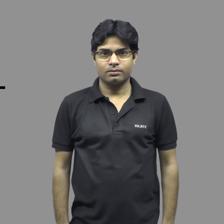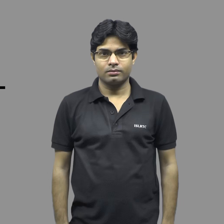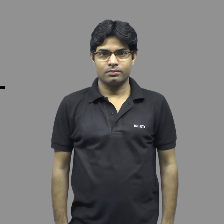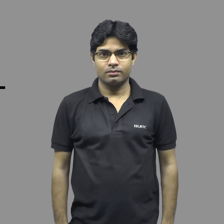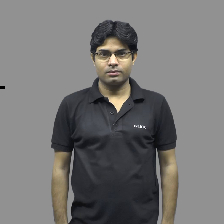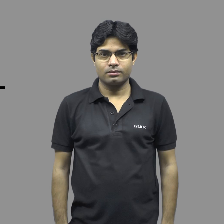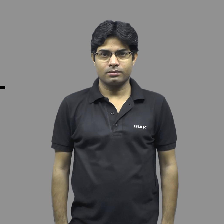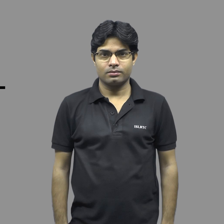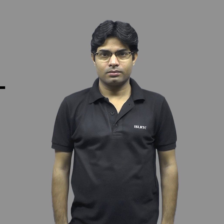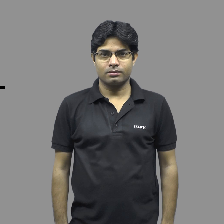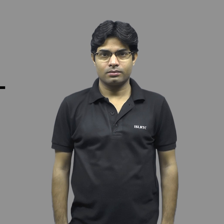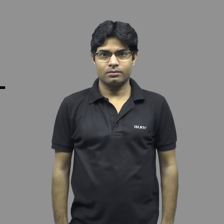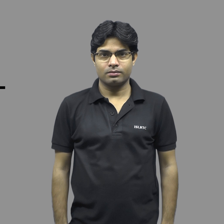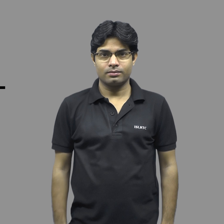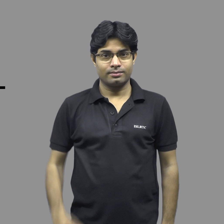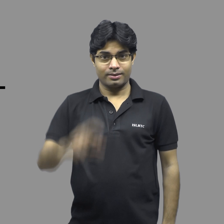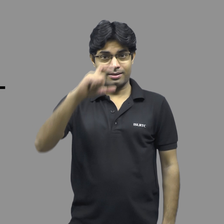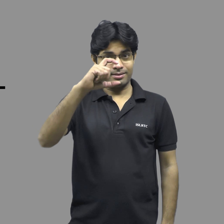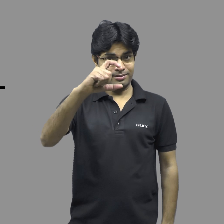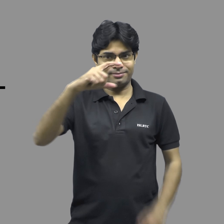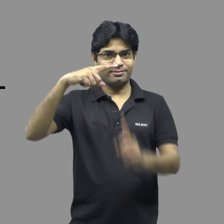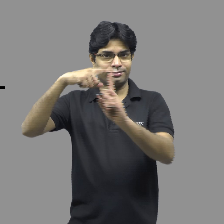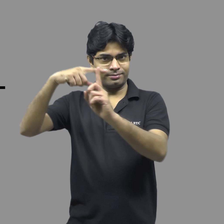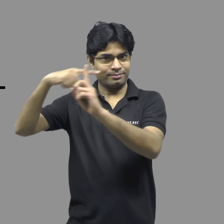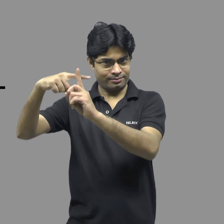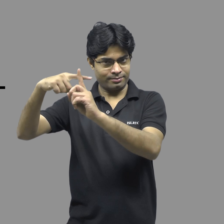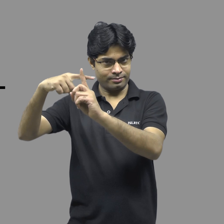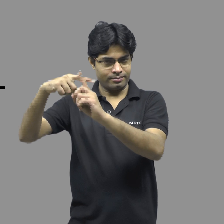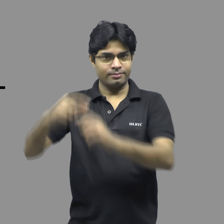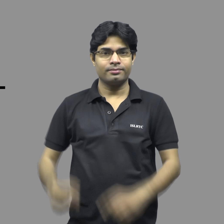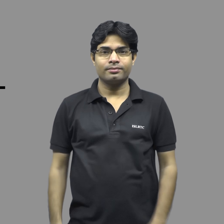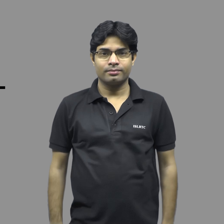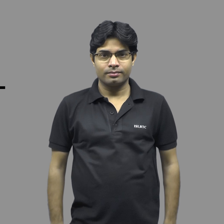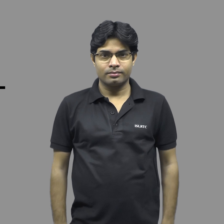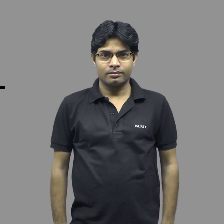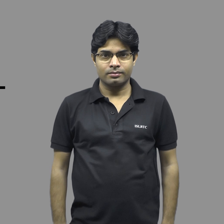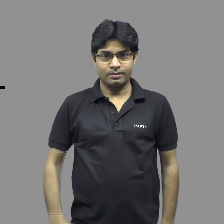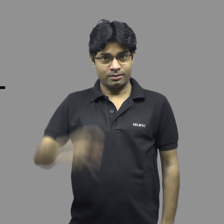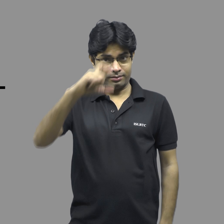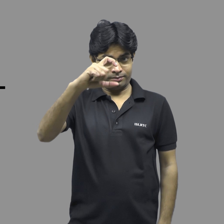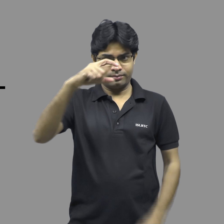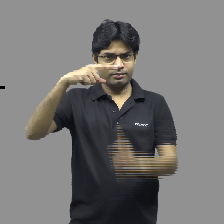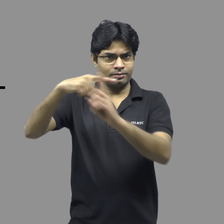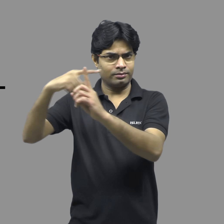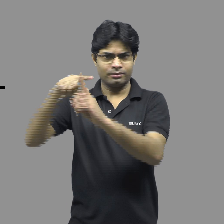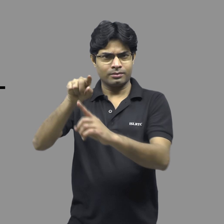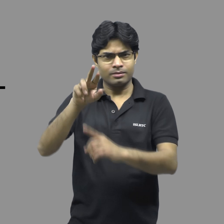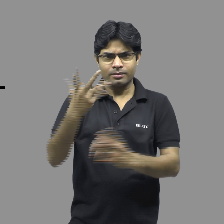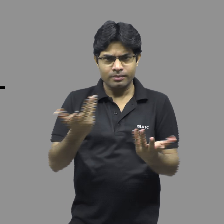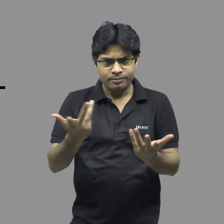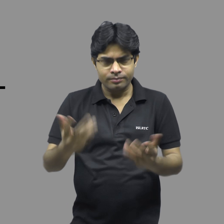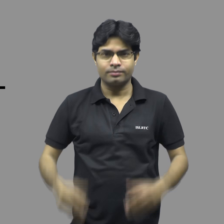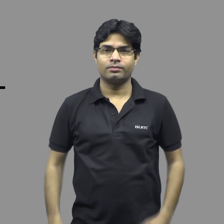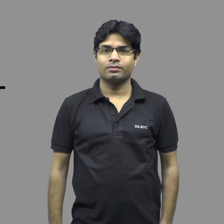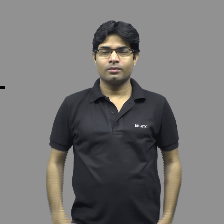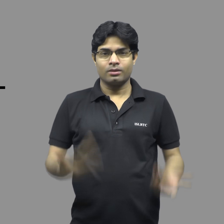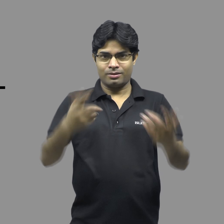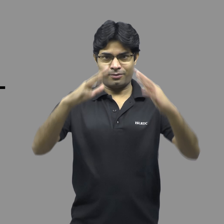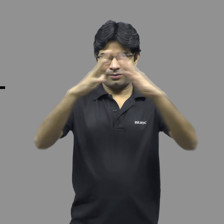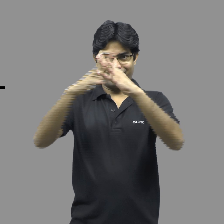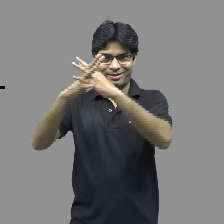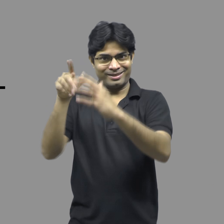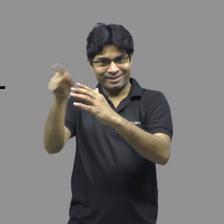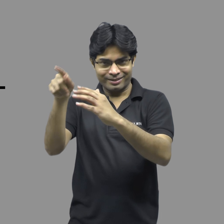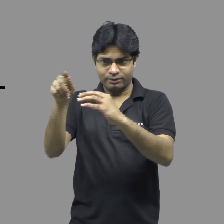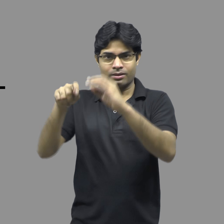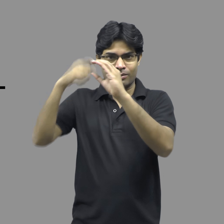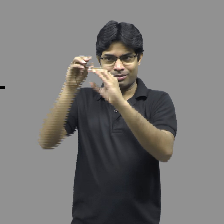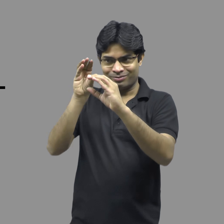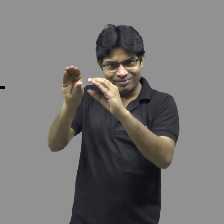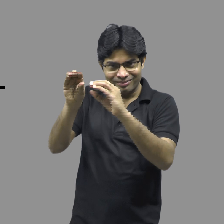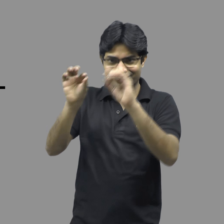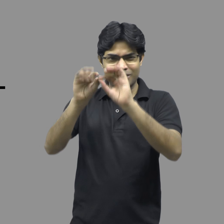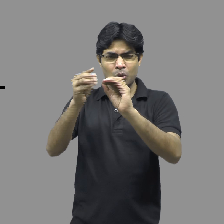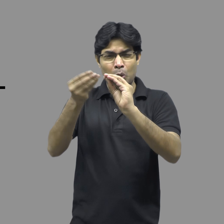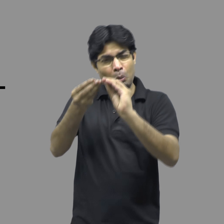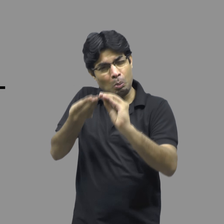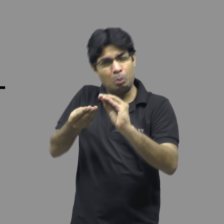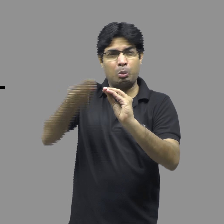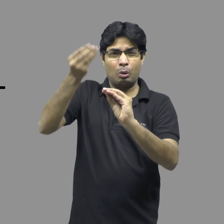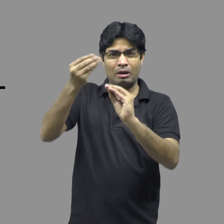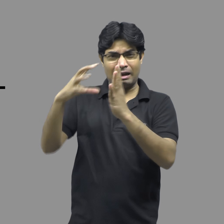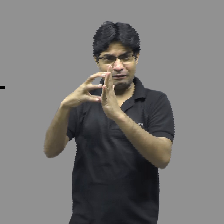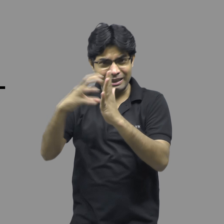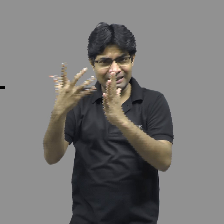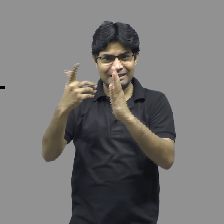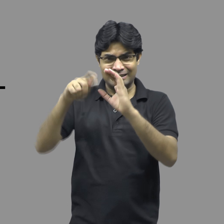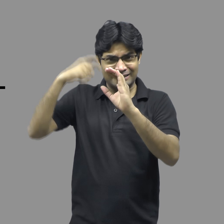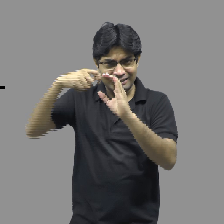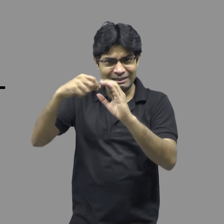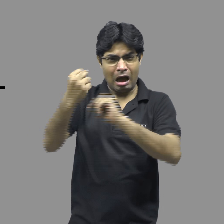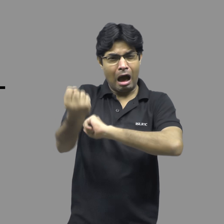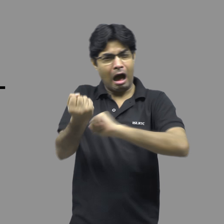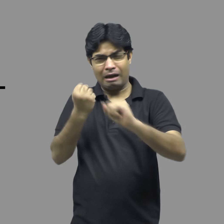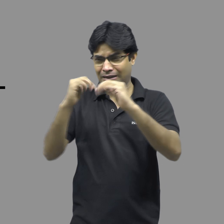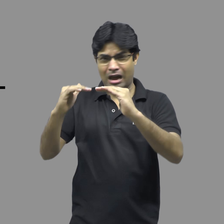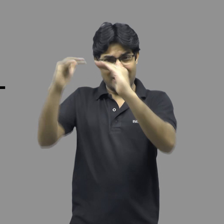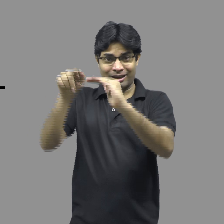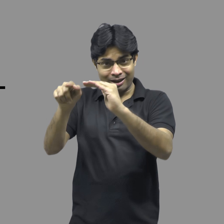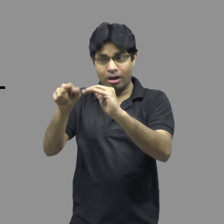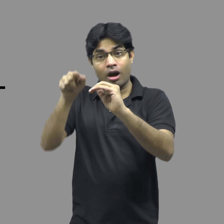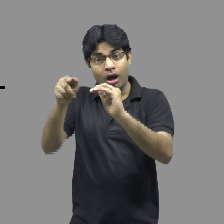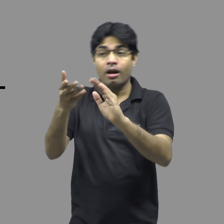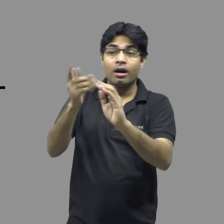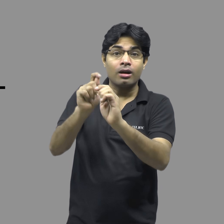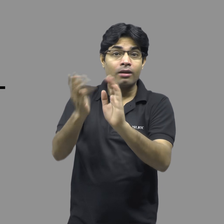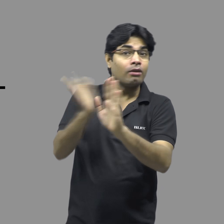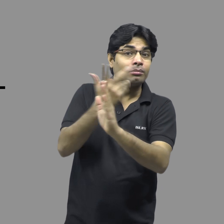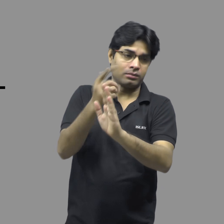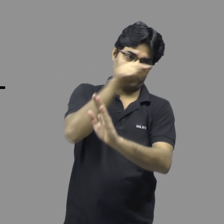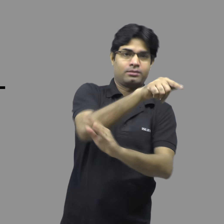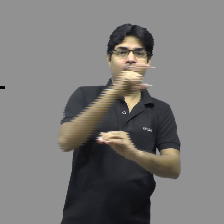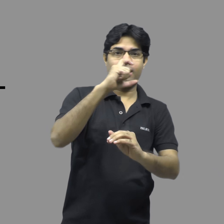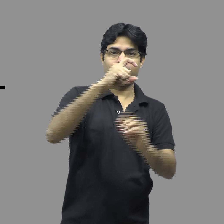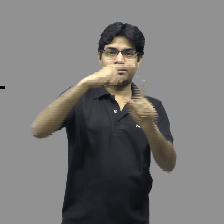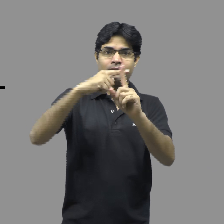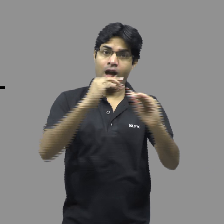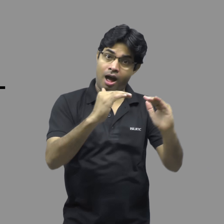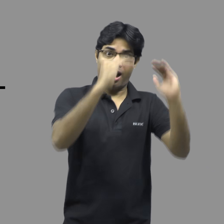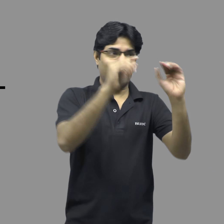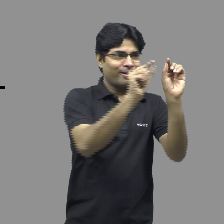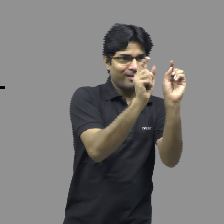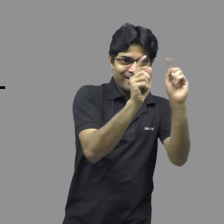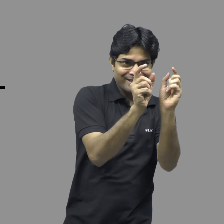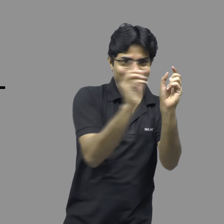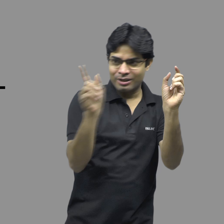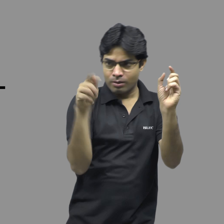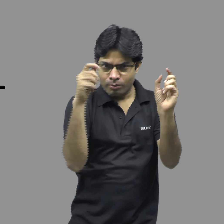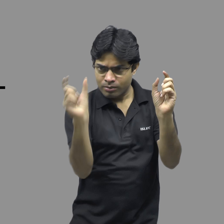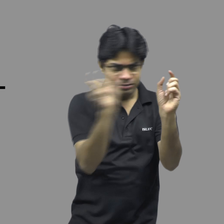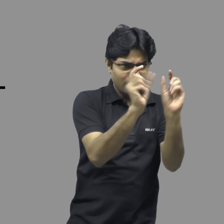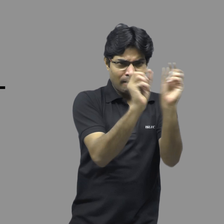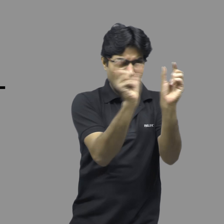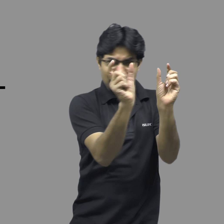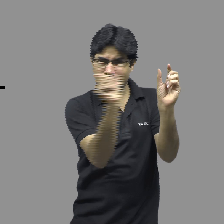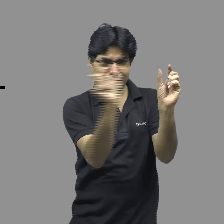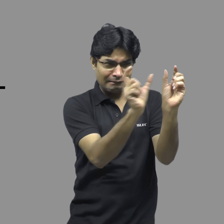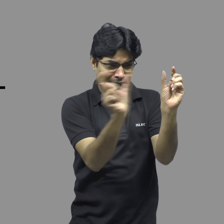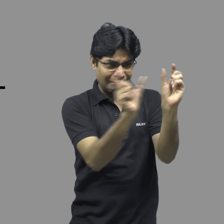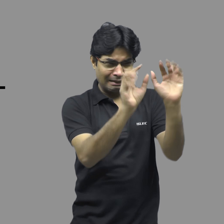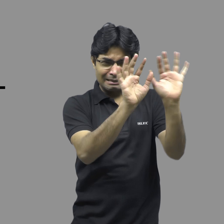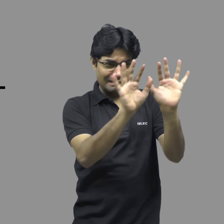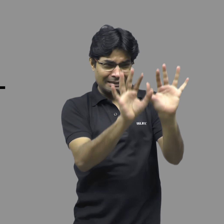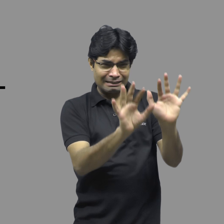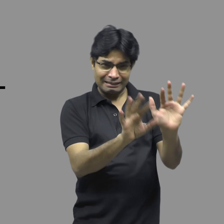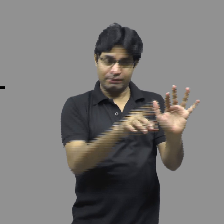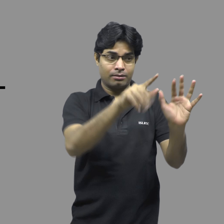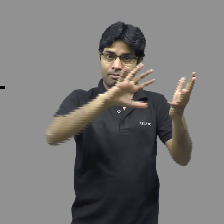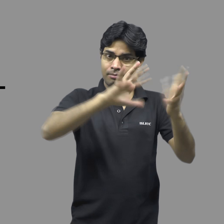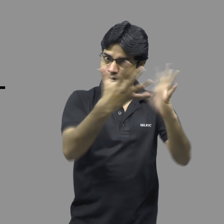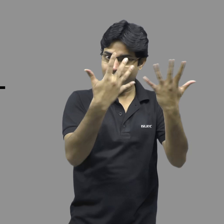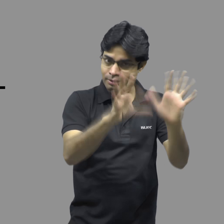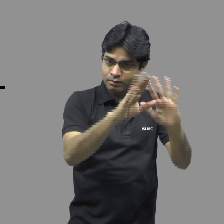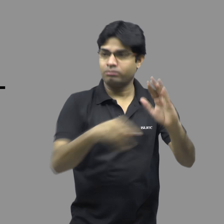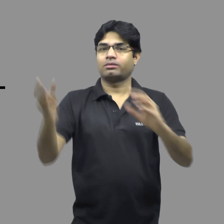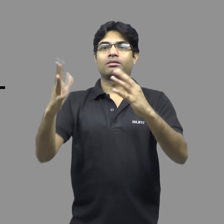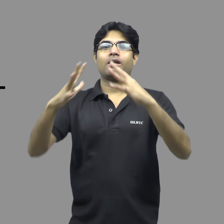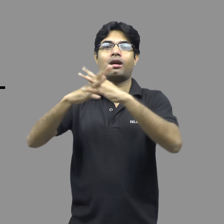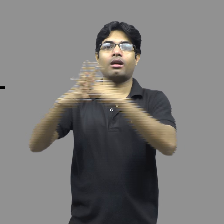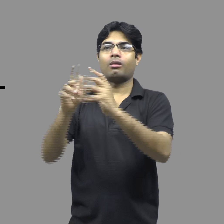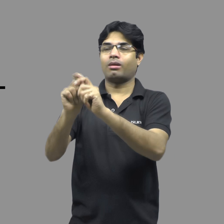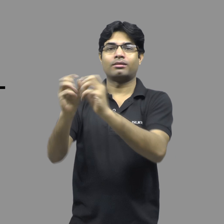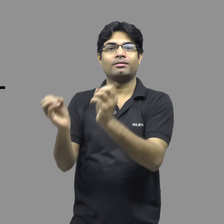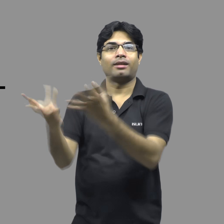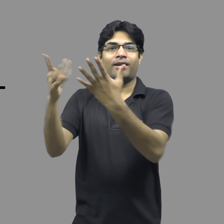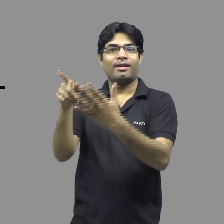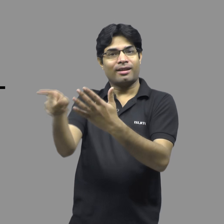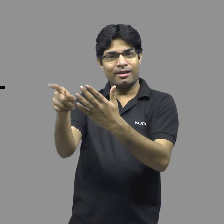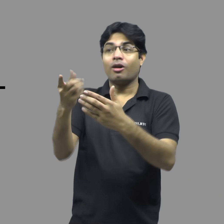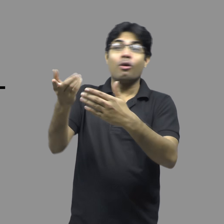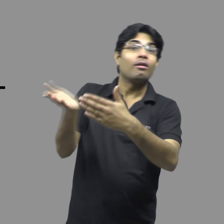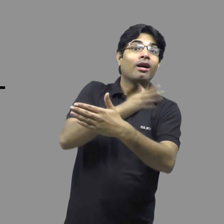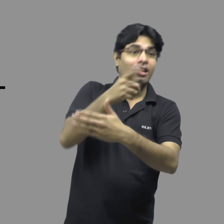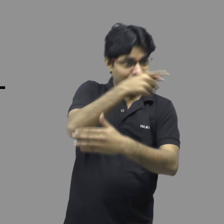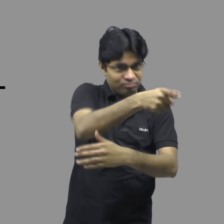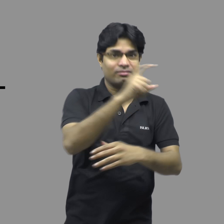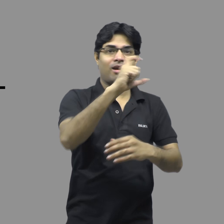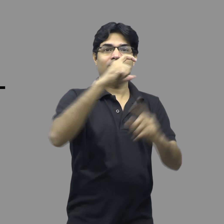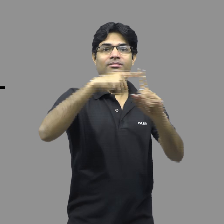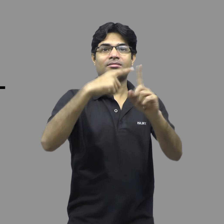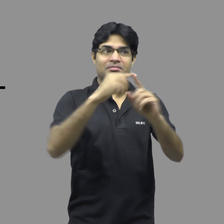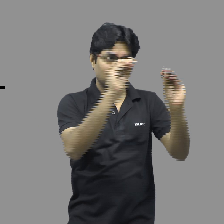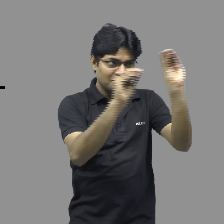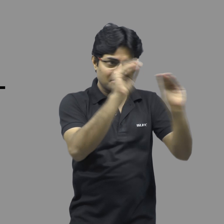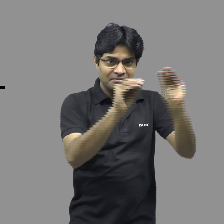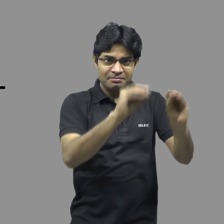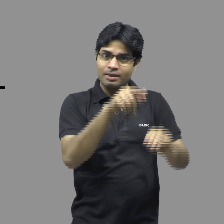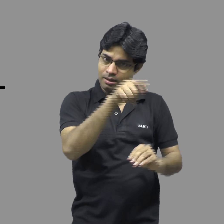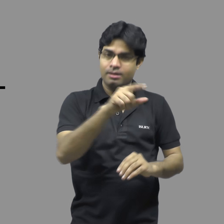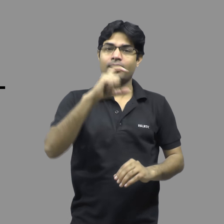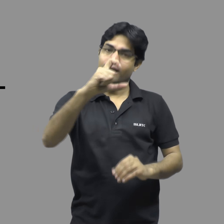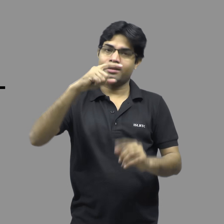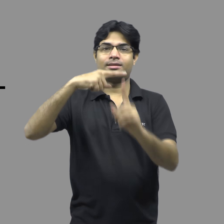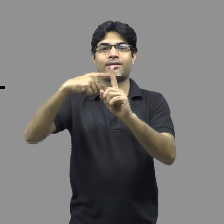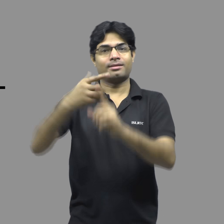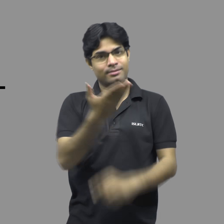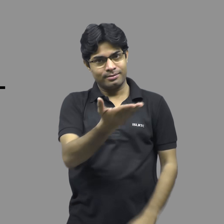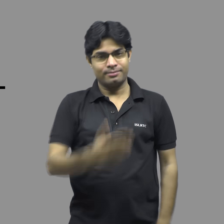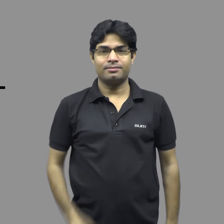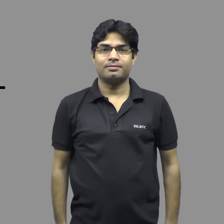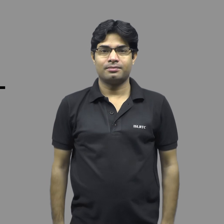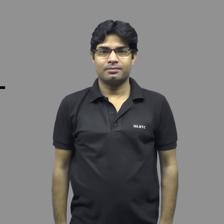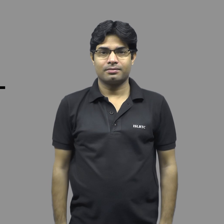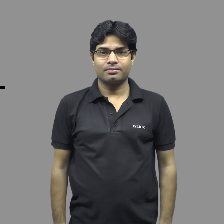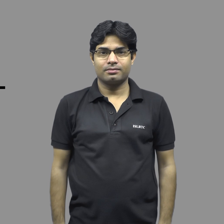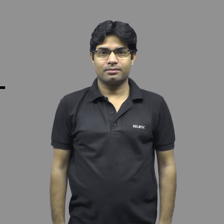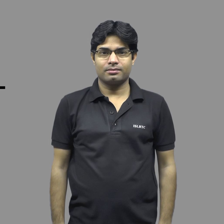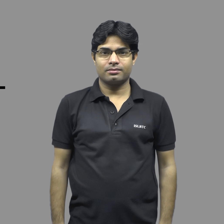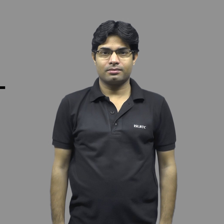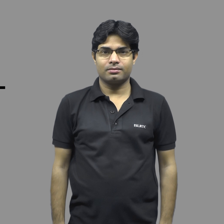C++